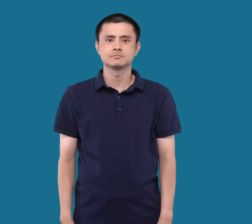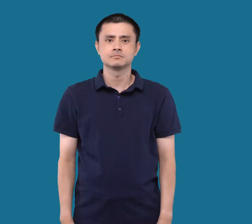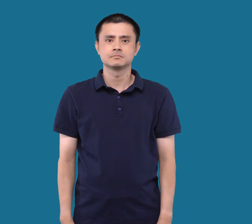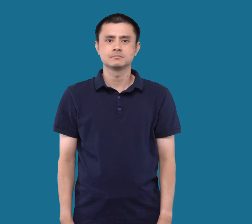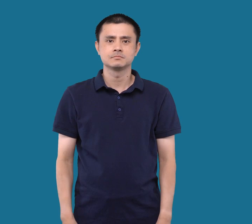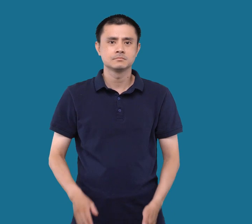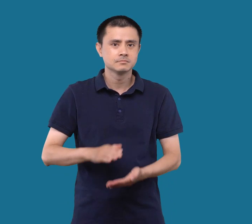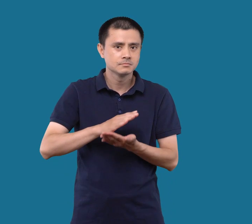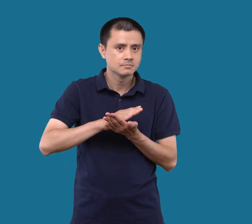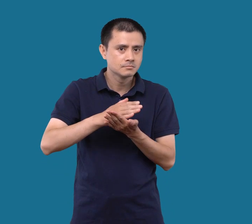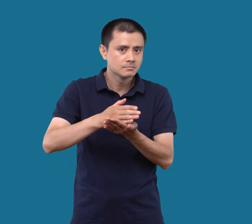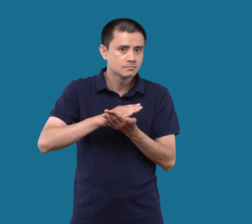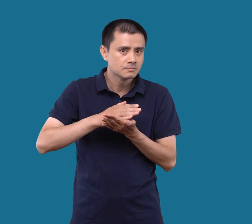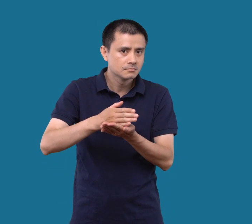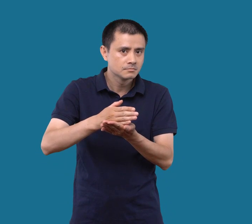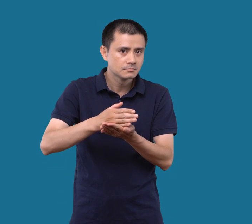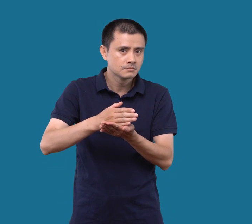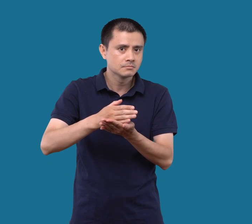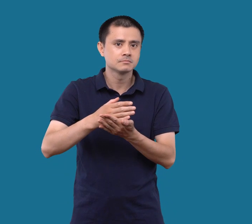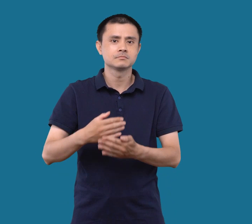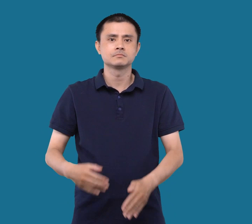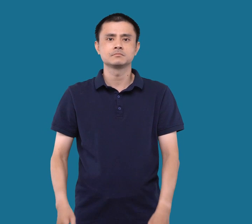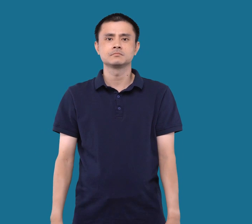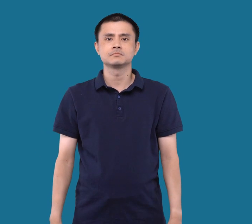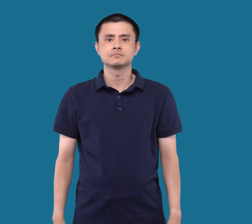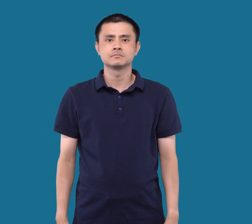chia sẻ